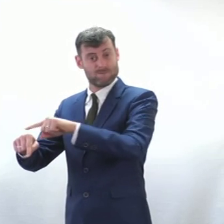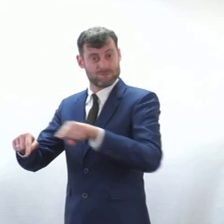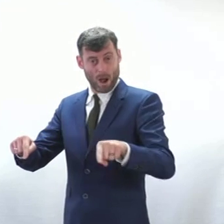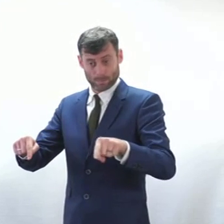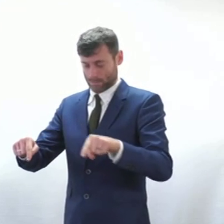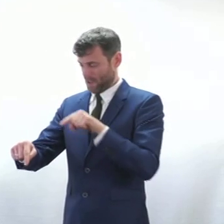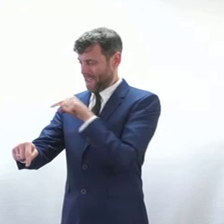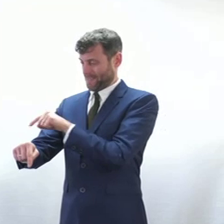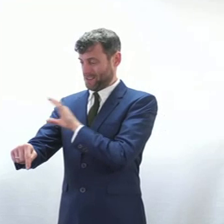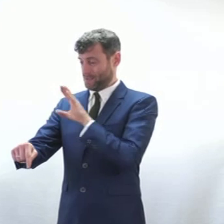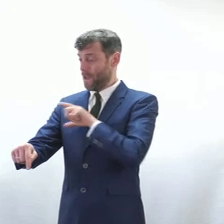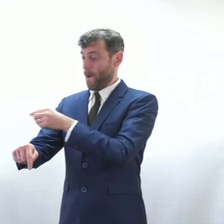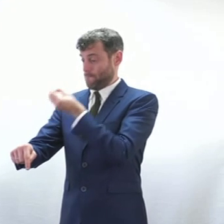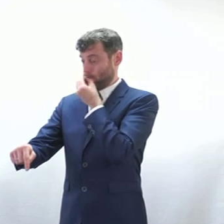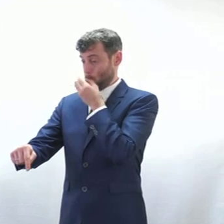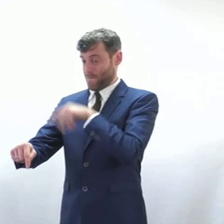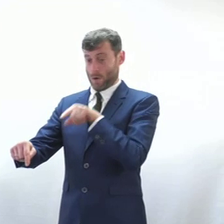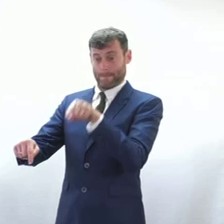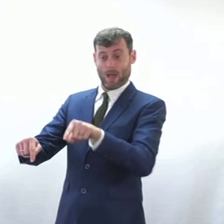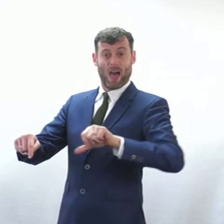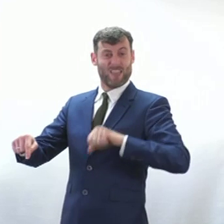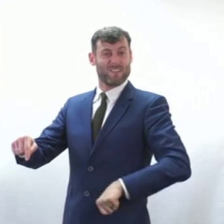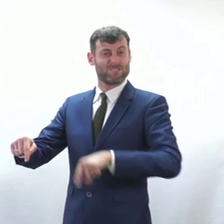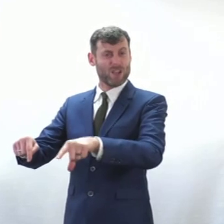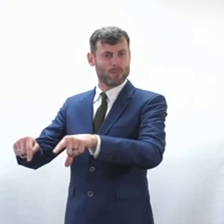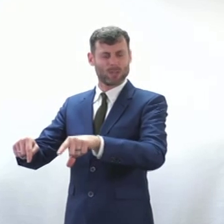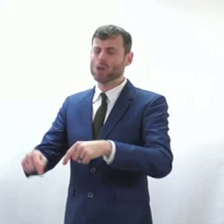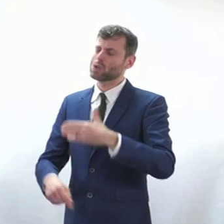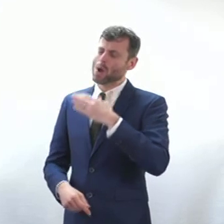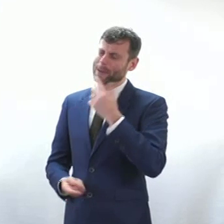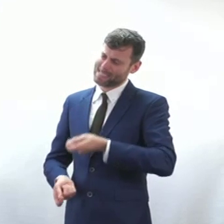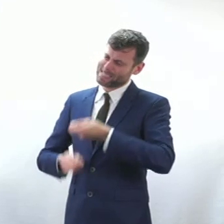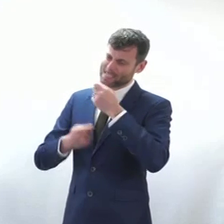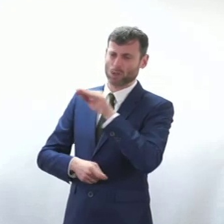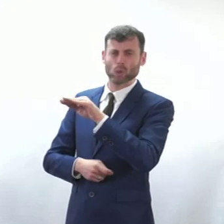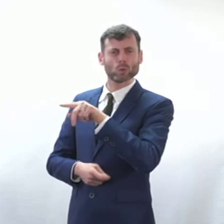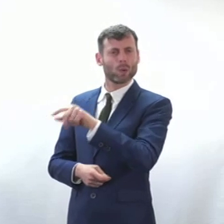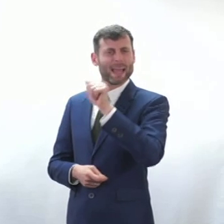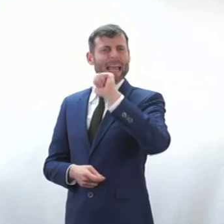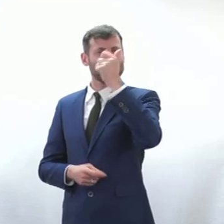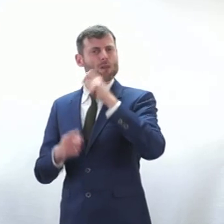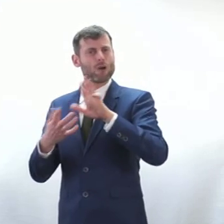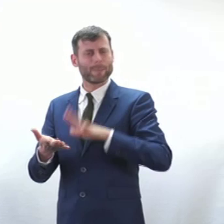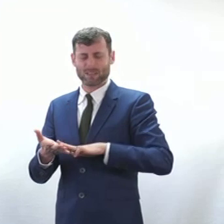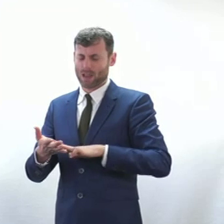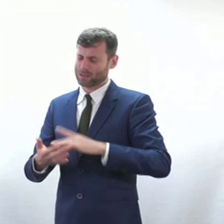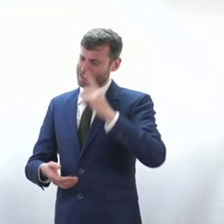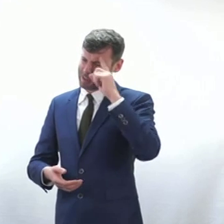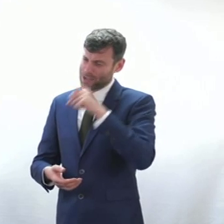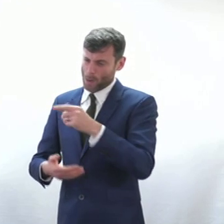Will the Prime Minister convey to the Indian Prime Minister our heartfelt anxieties and our hopes for a speedy resolution to the current deadlock?